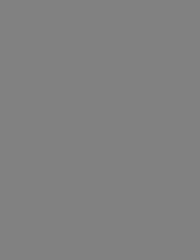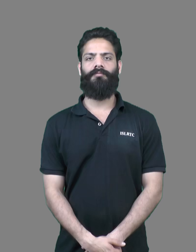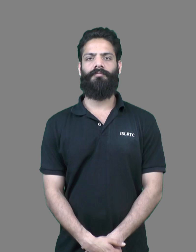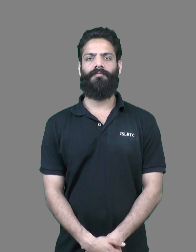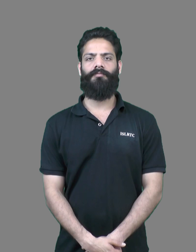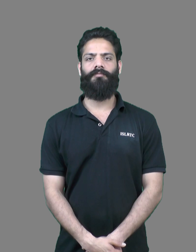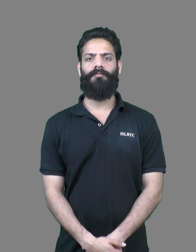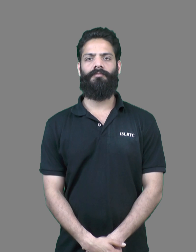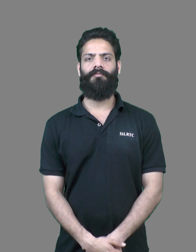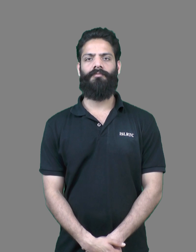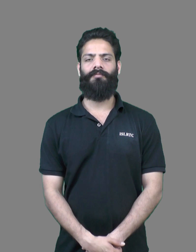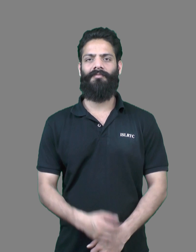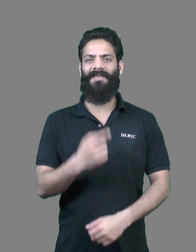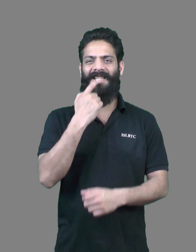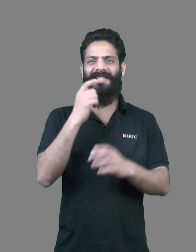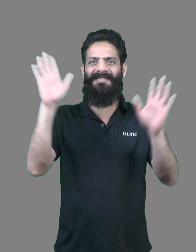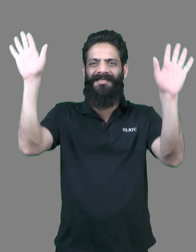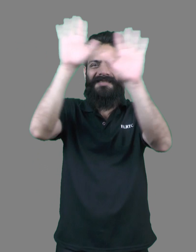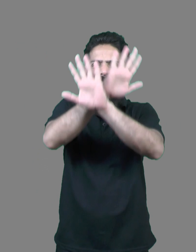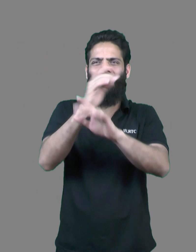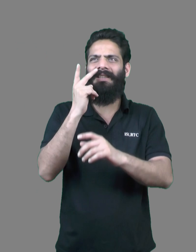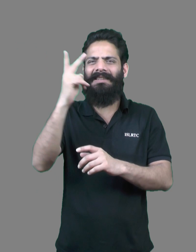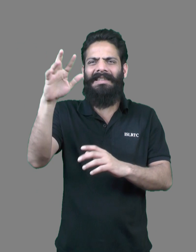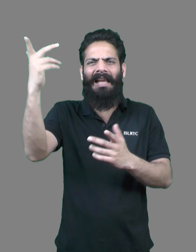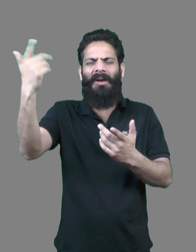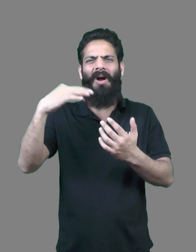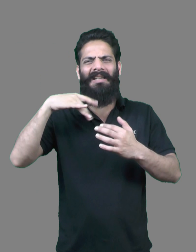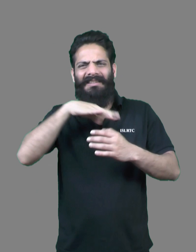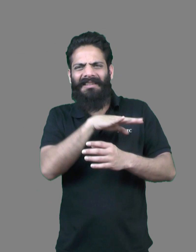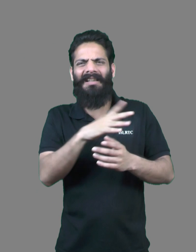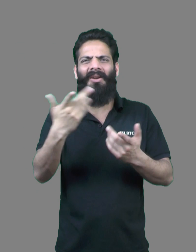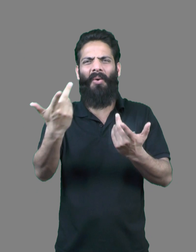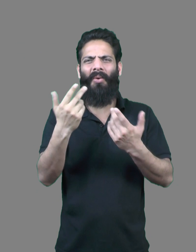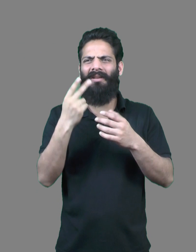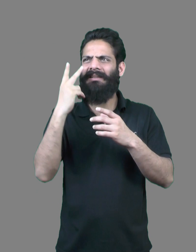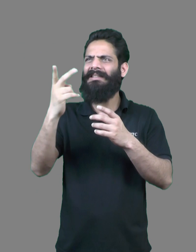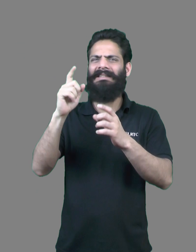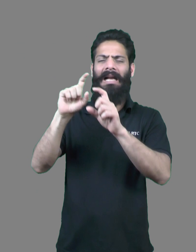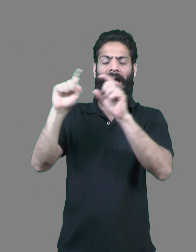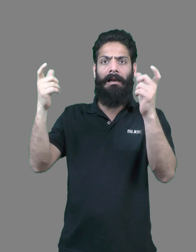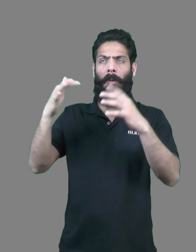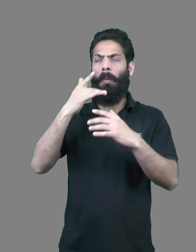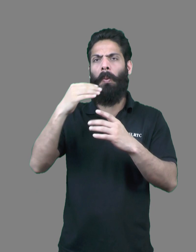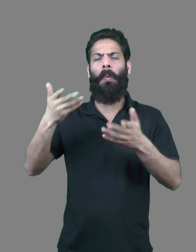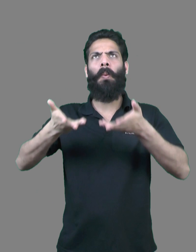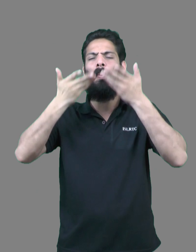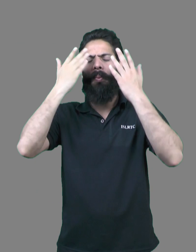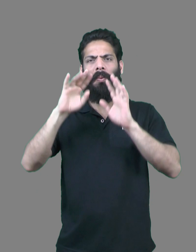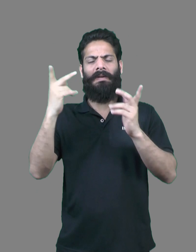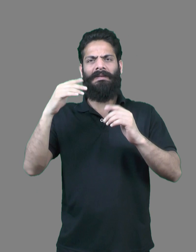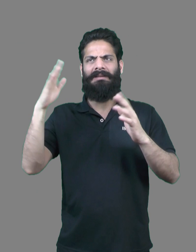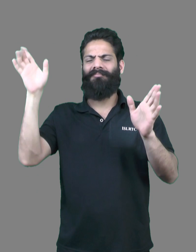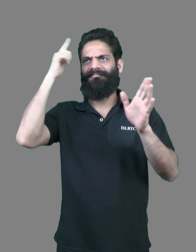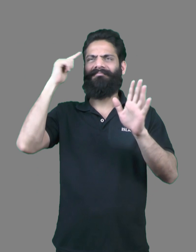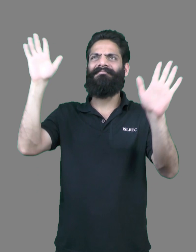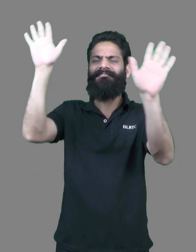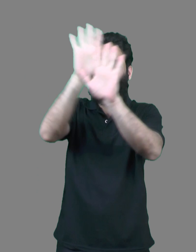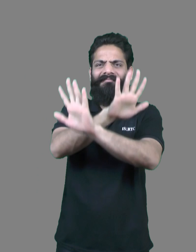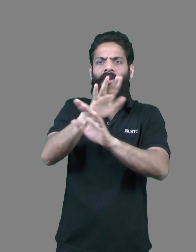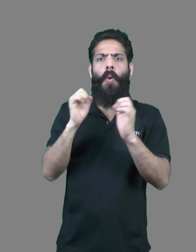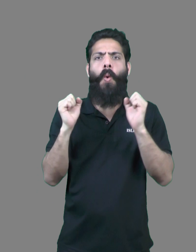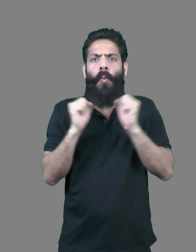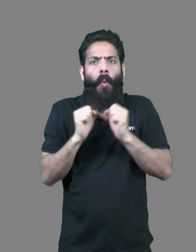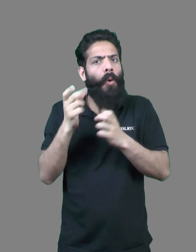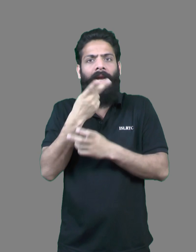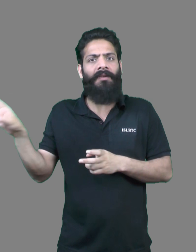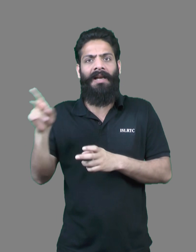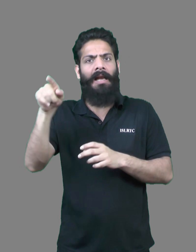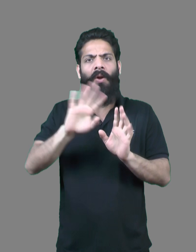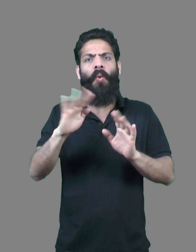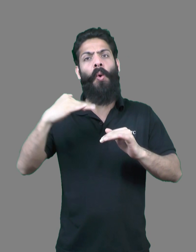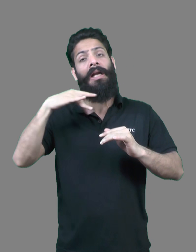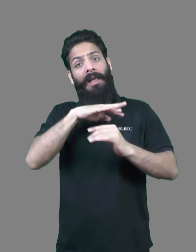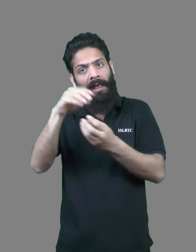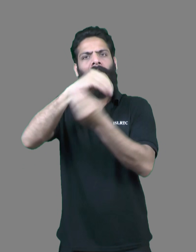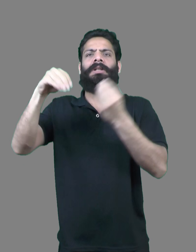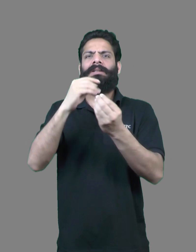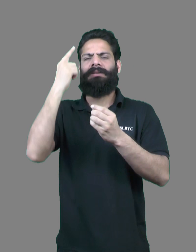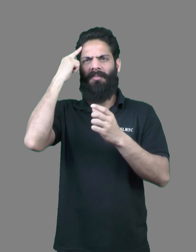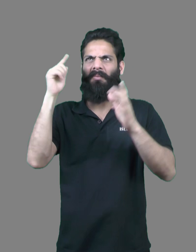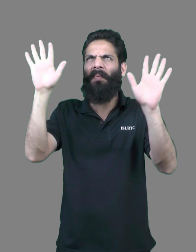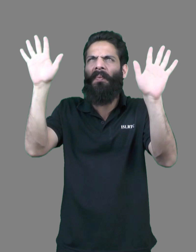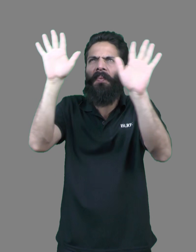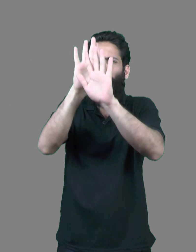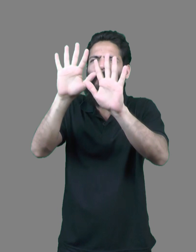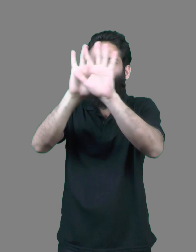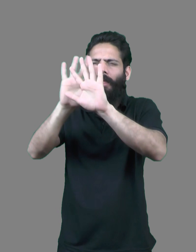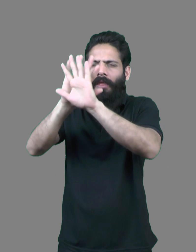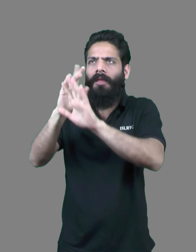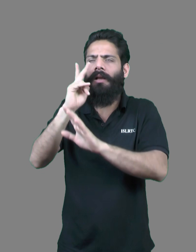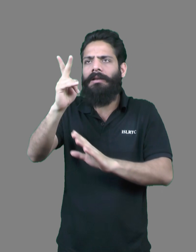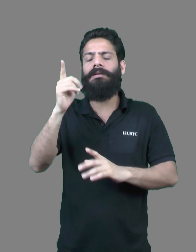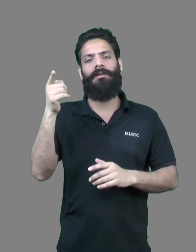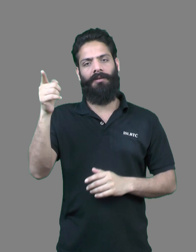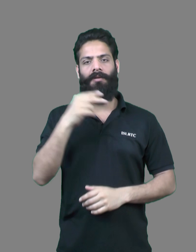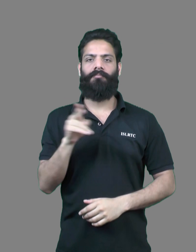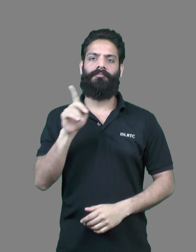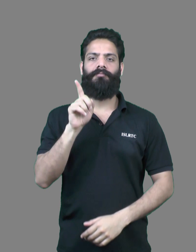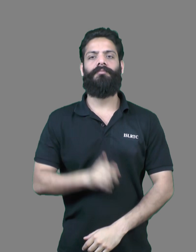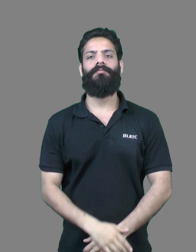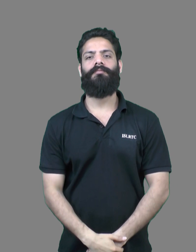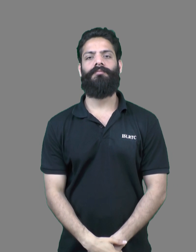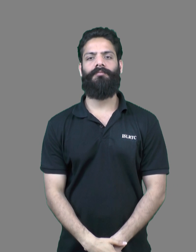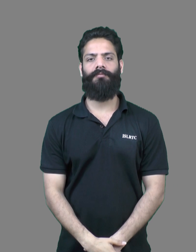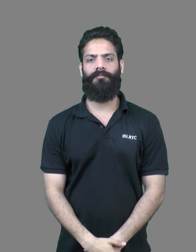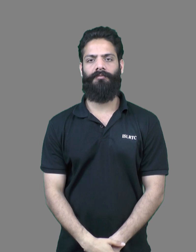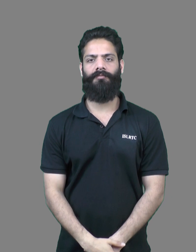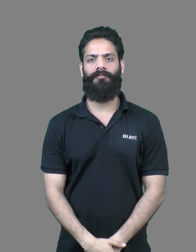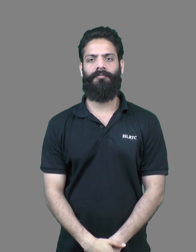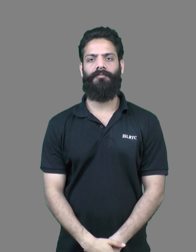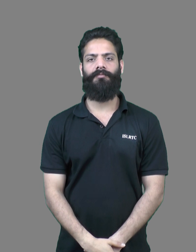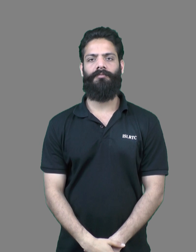Smog